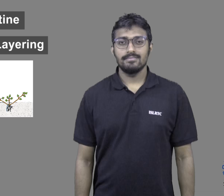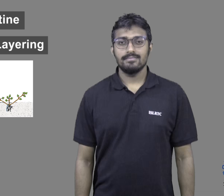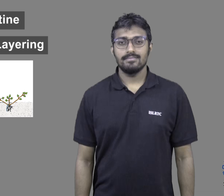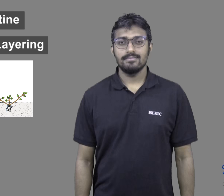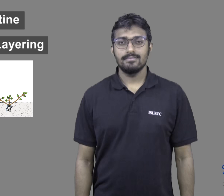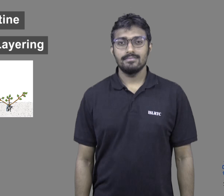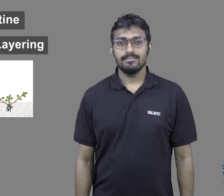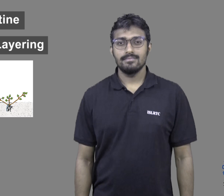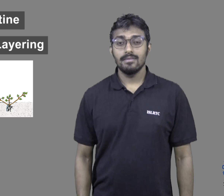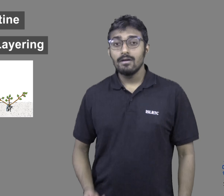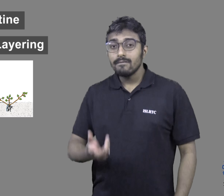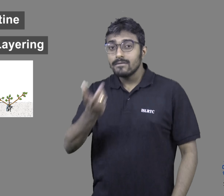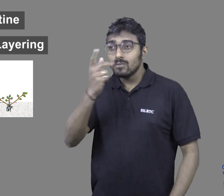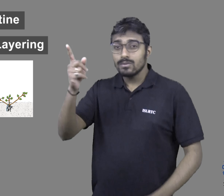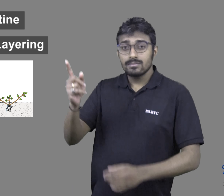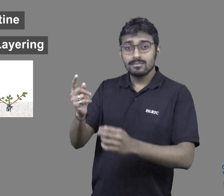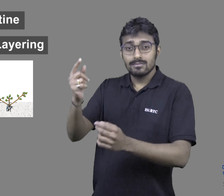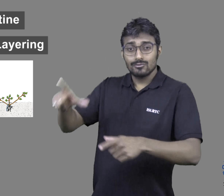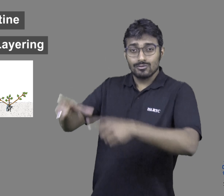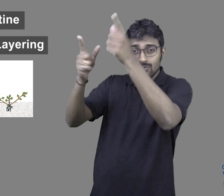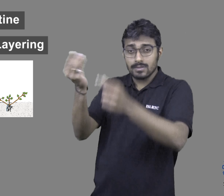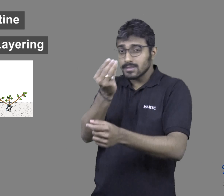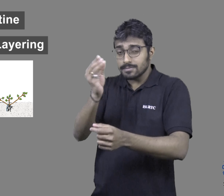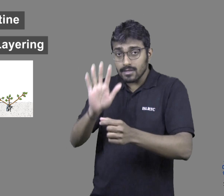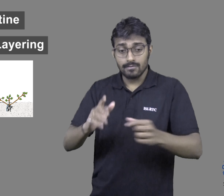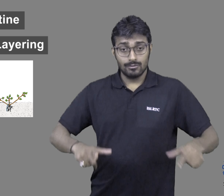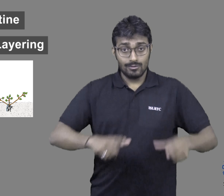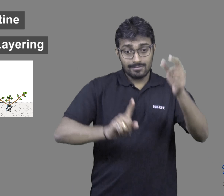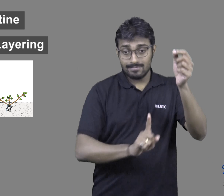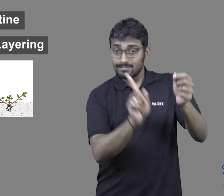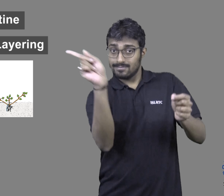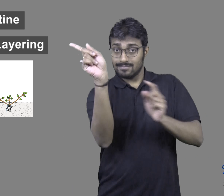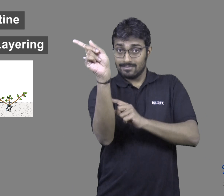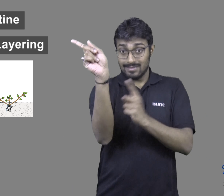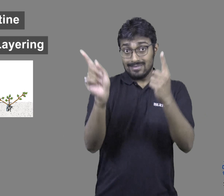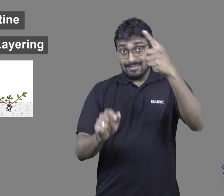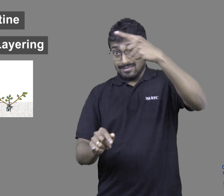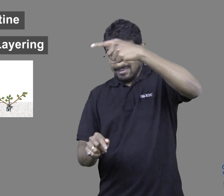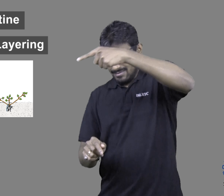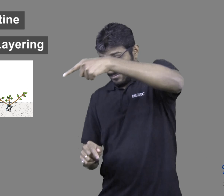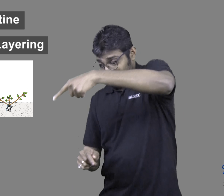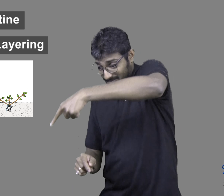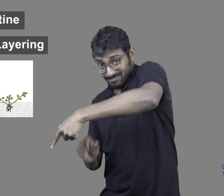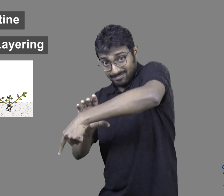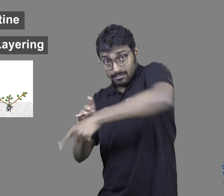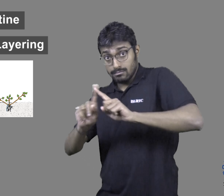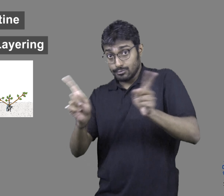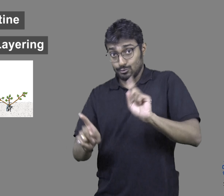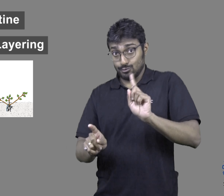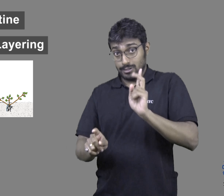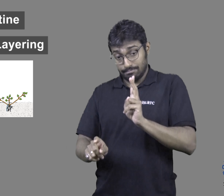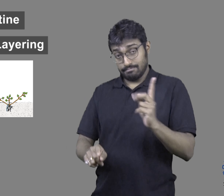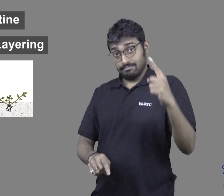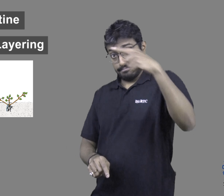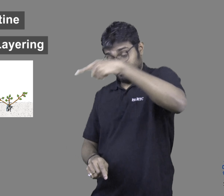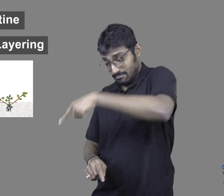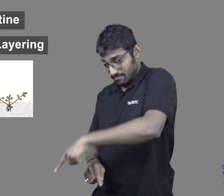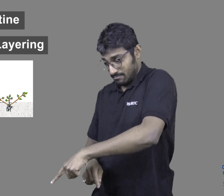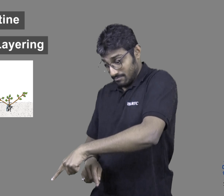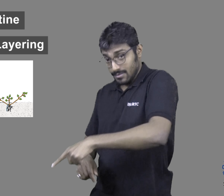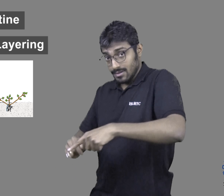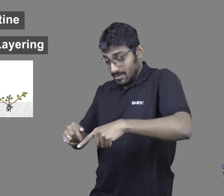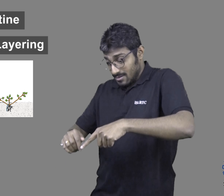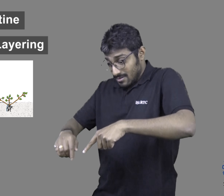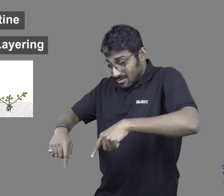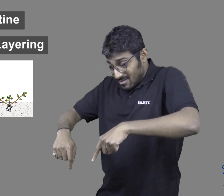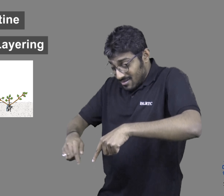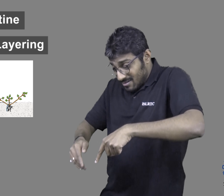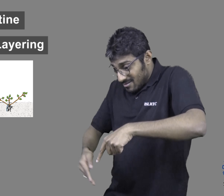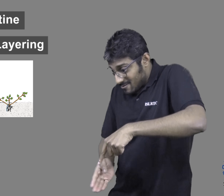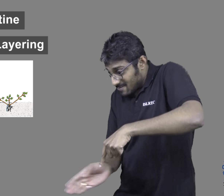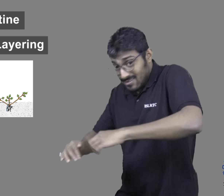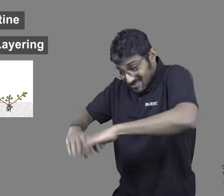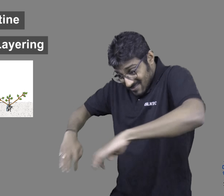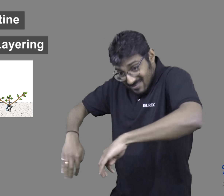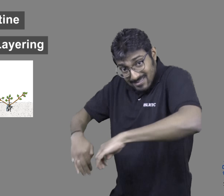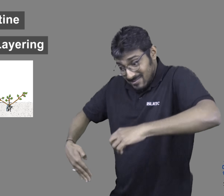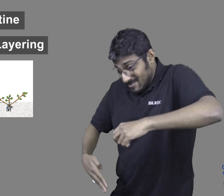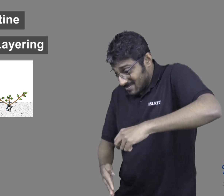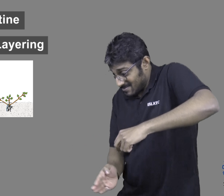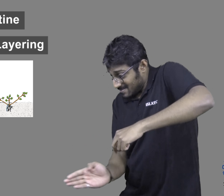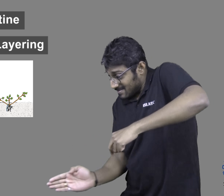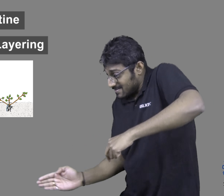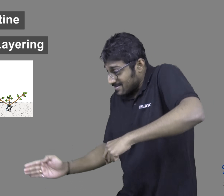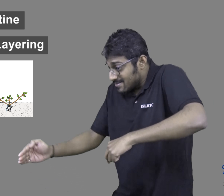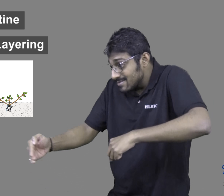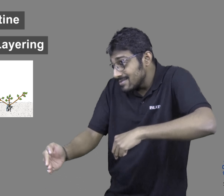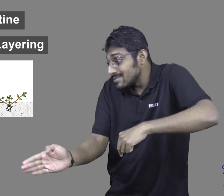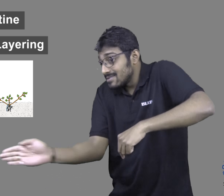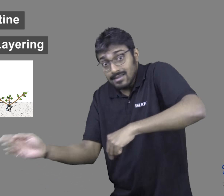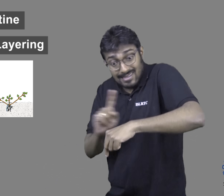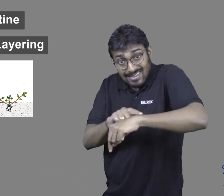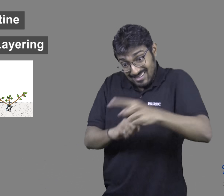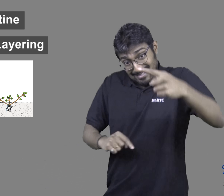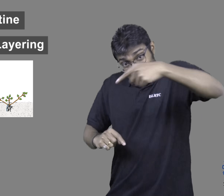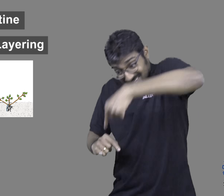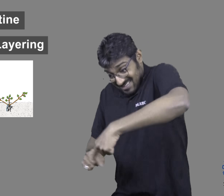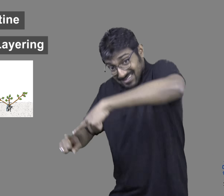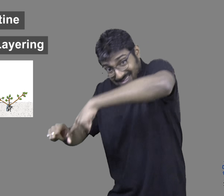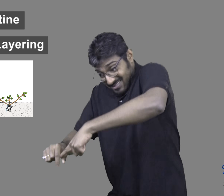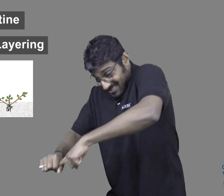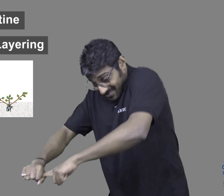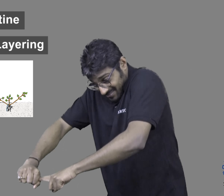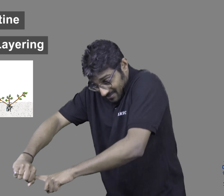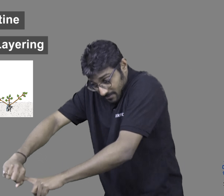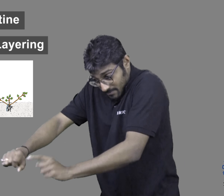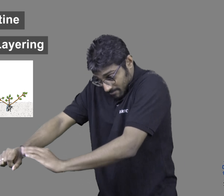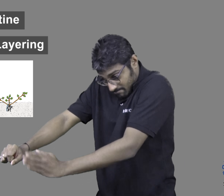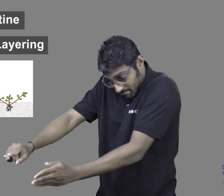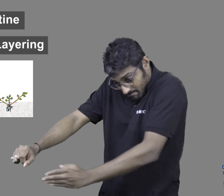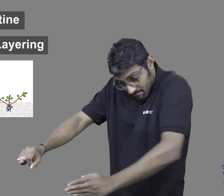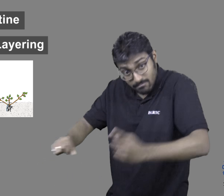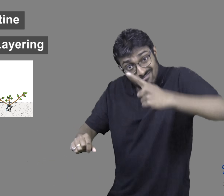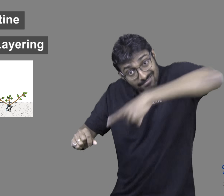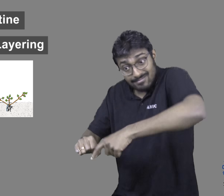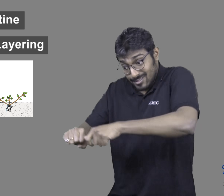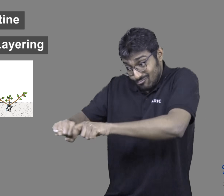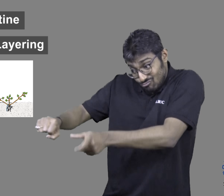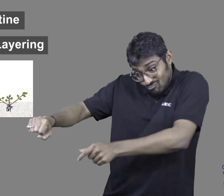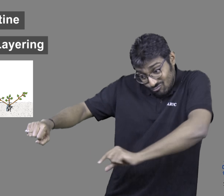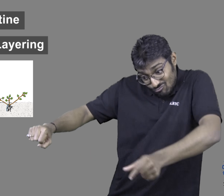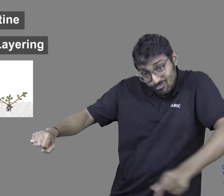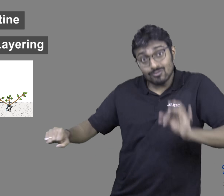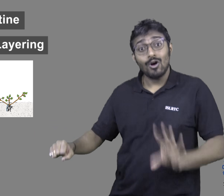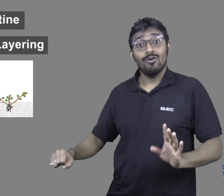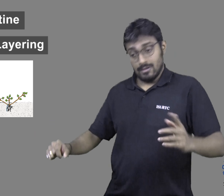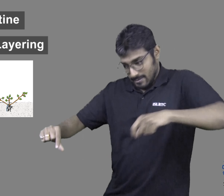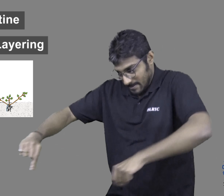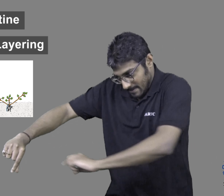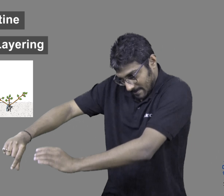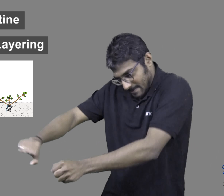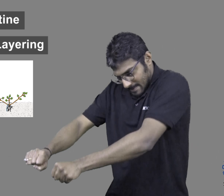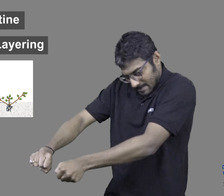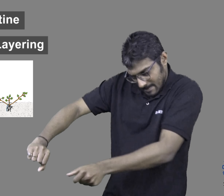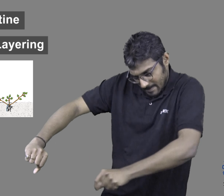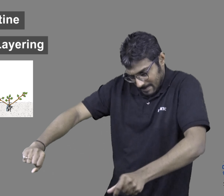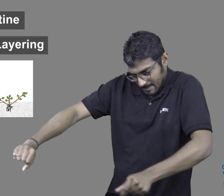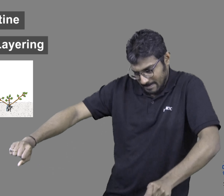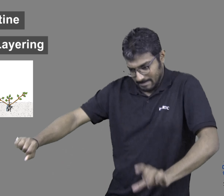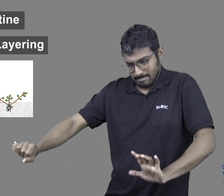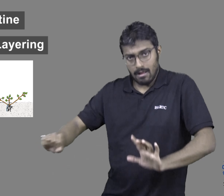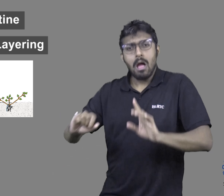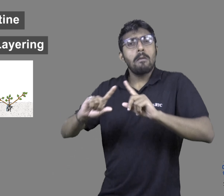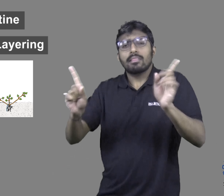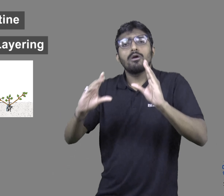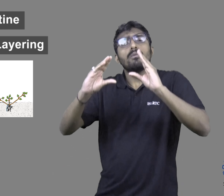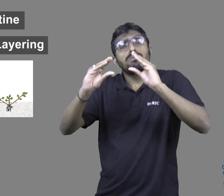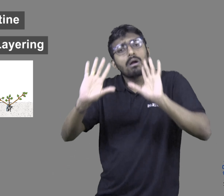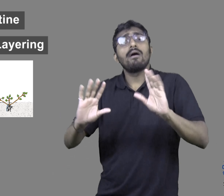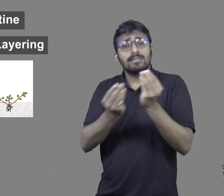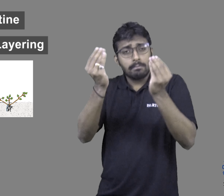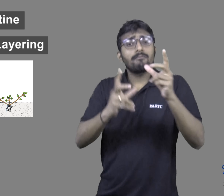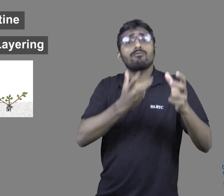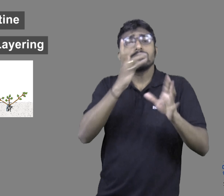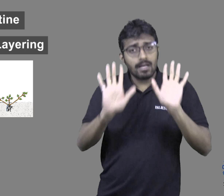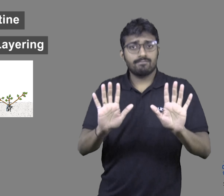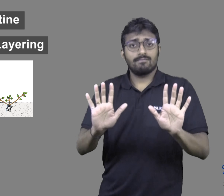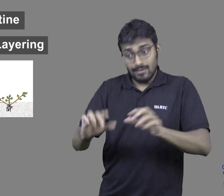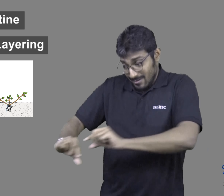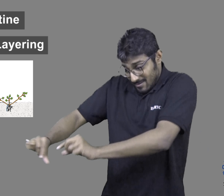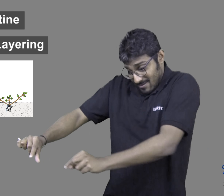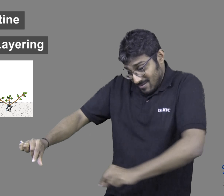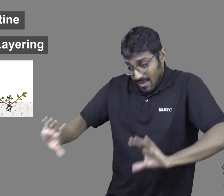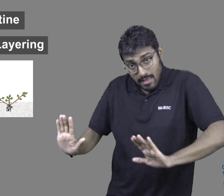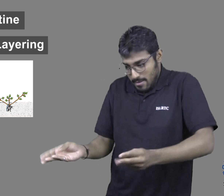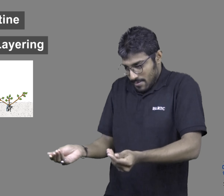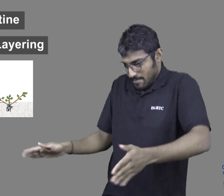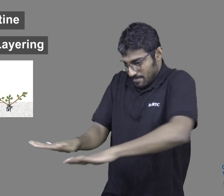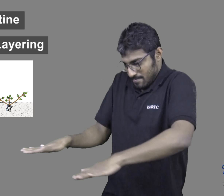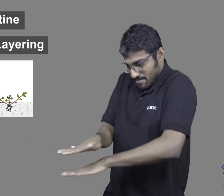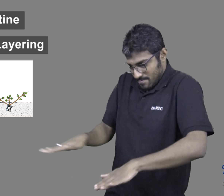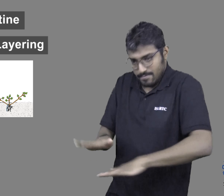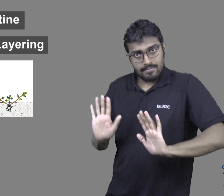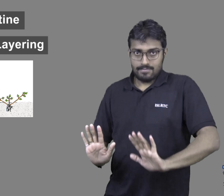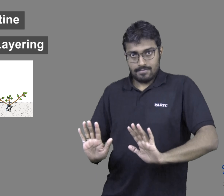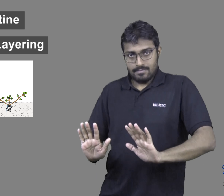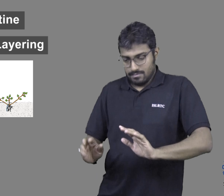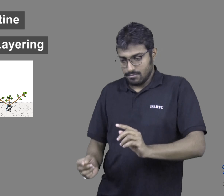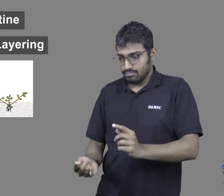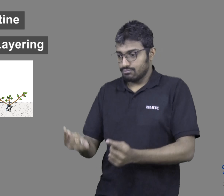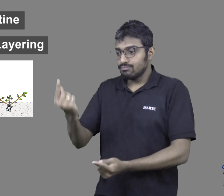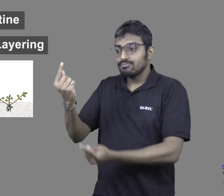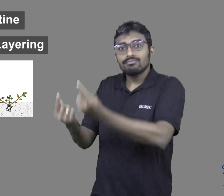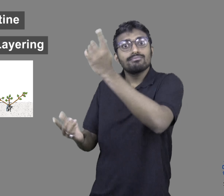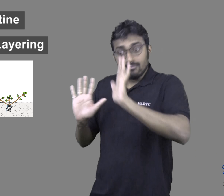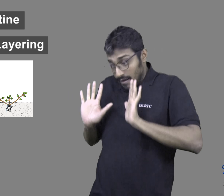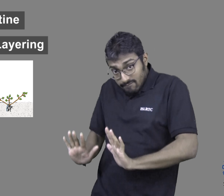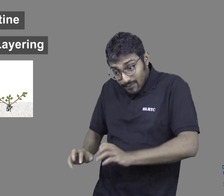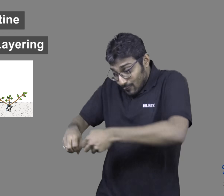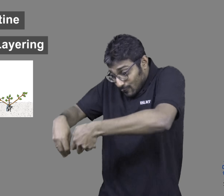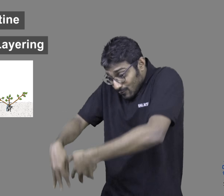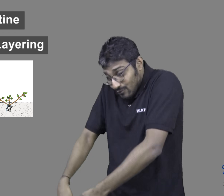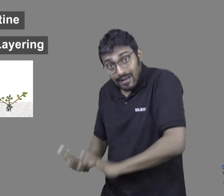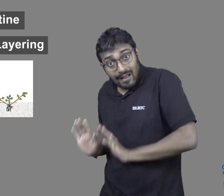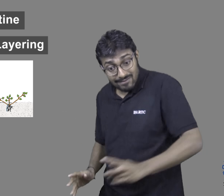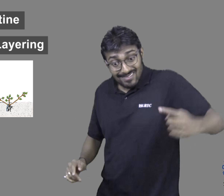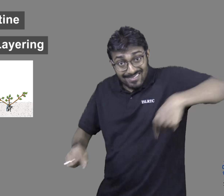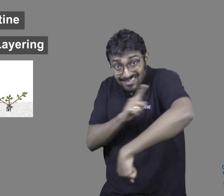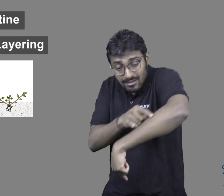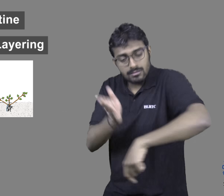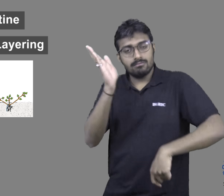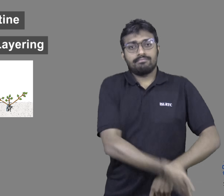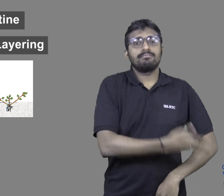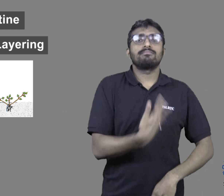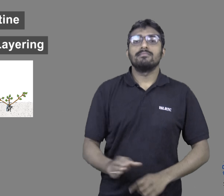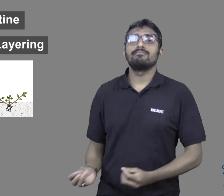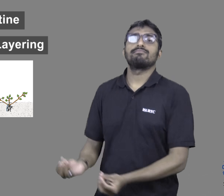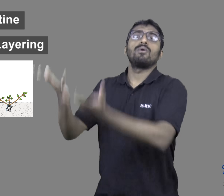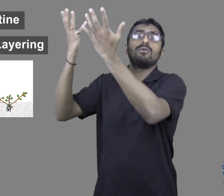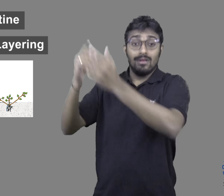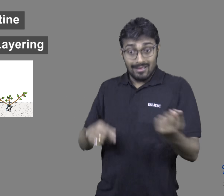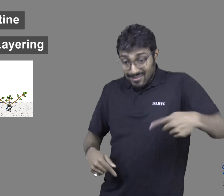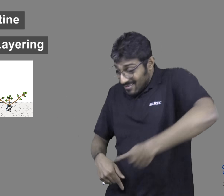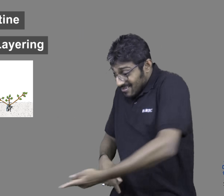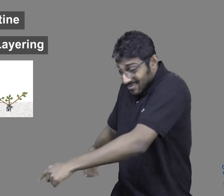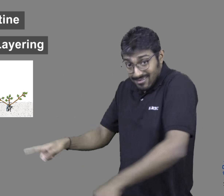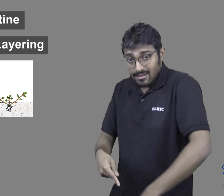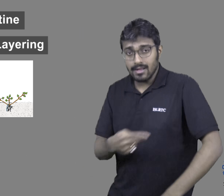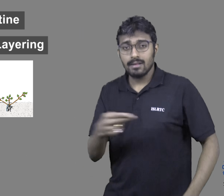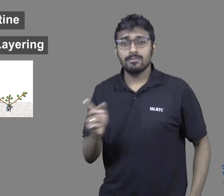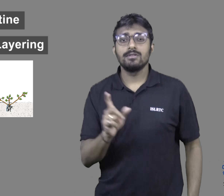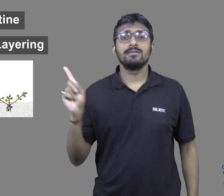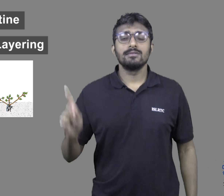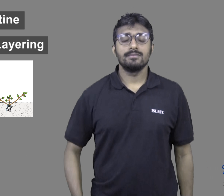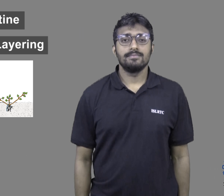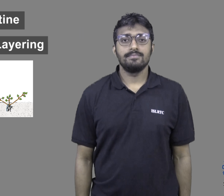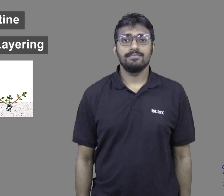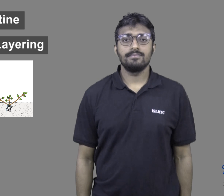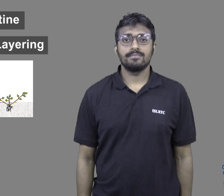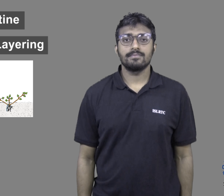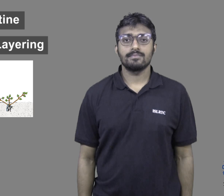Surpentine or Compound Layering